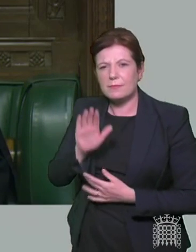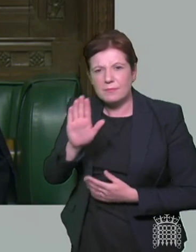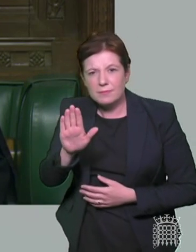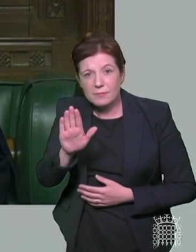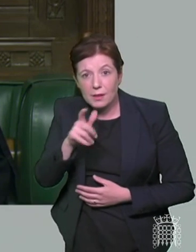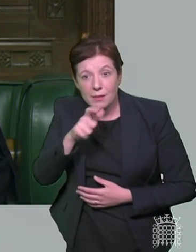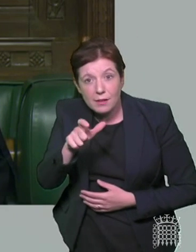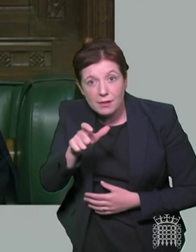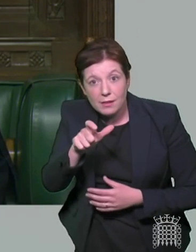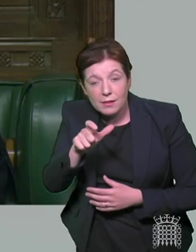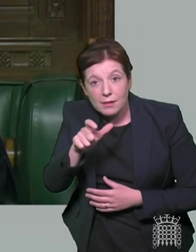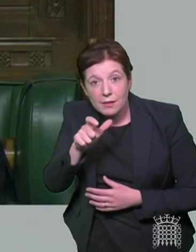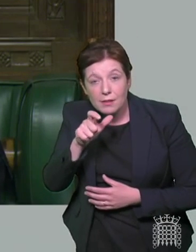You have withdrawn it?